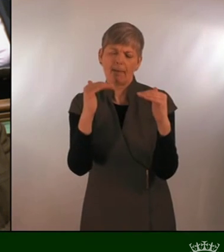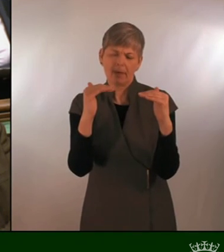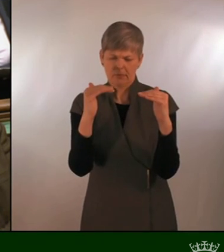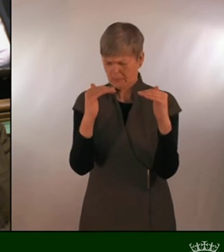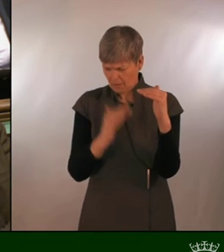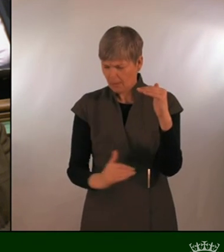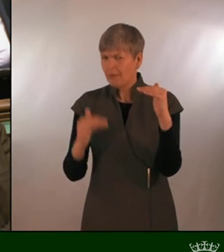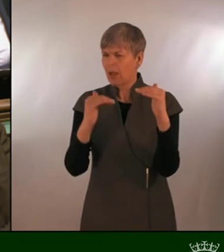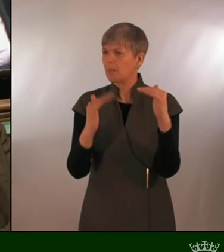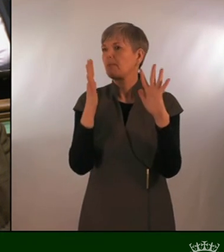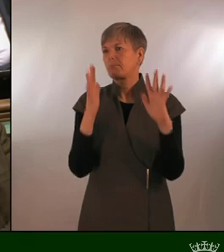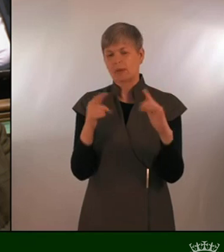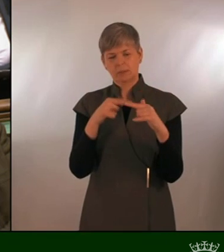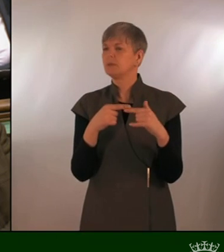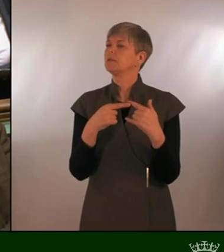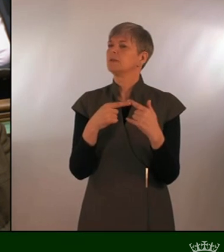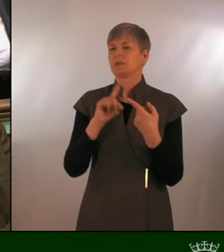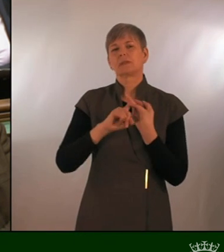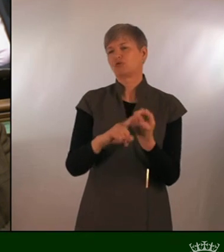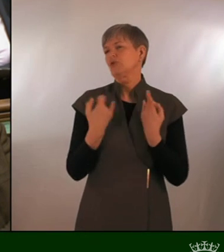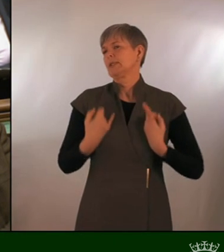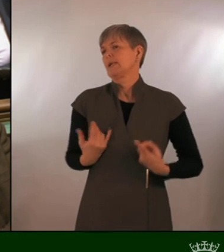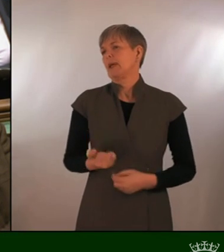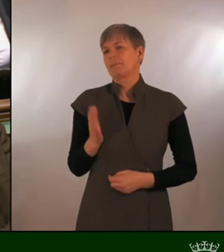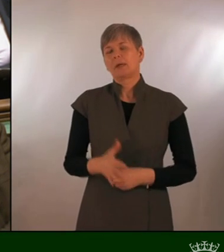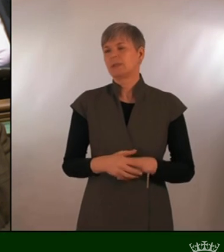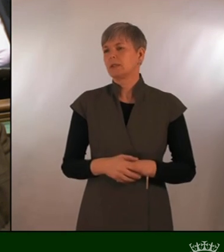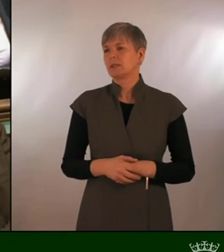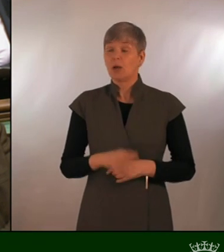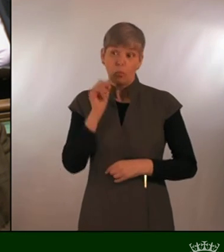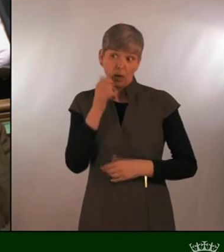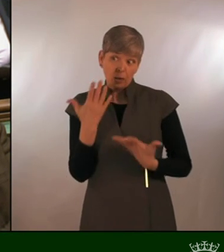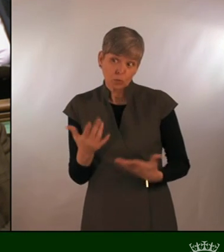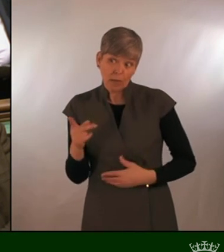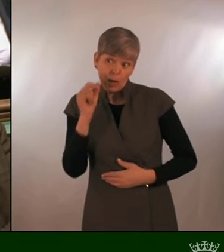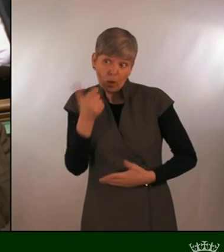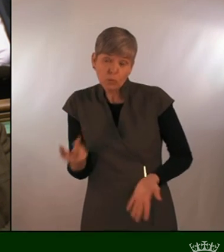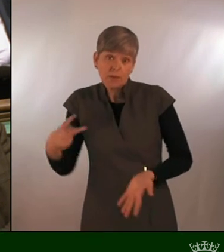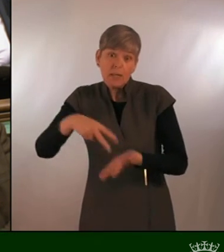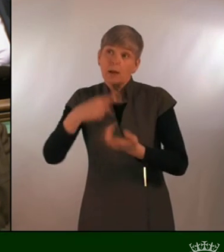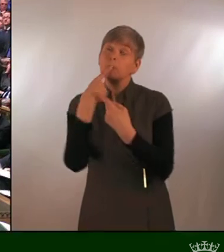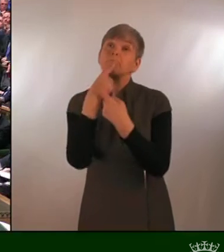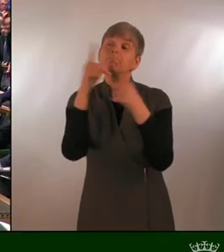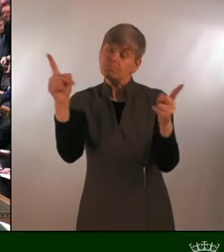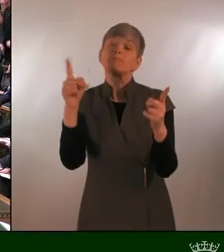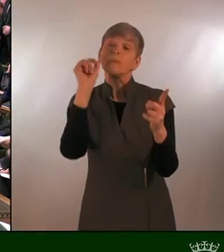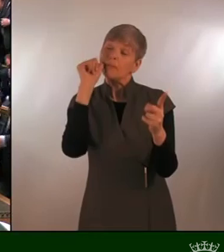Will he take the opportunity to stand up today and commit to raising the UK payment to the average EU level?